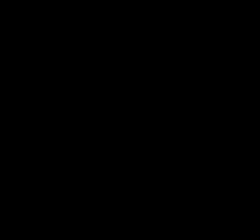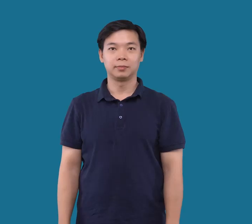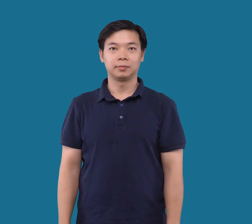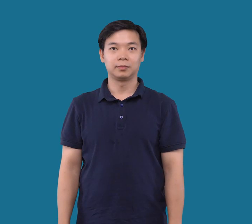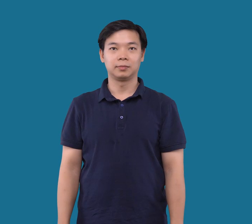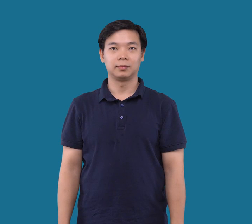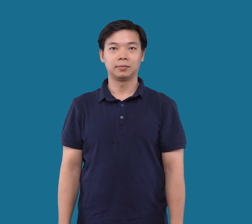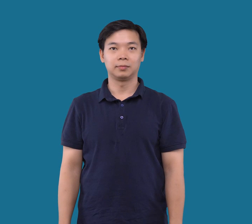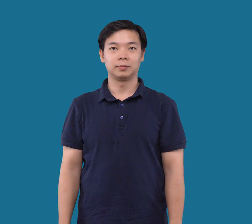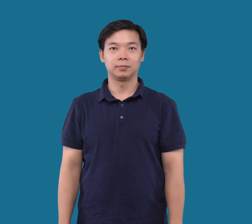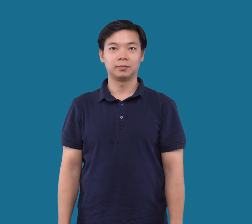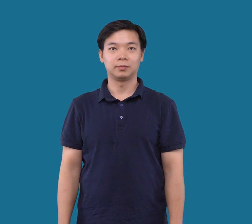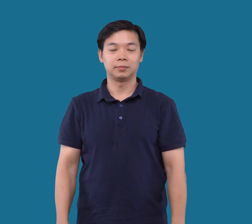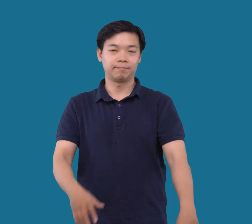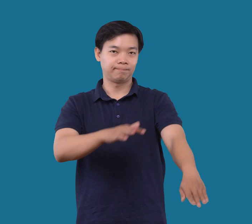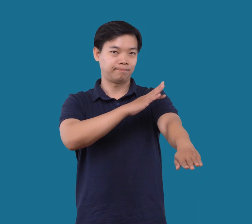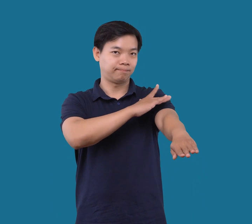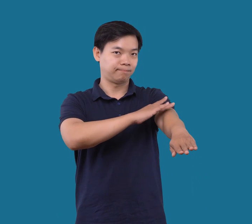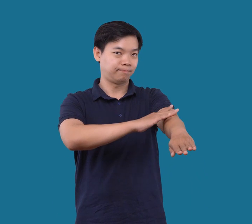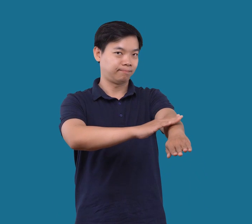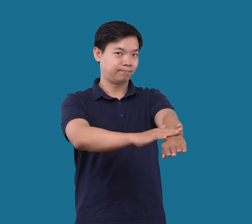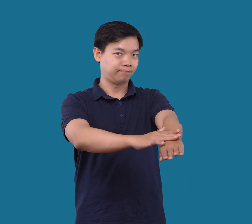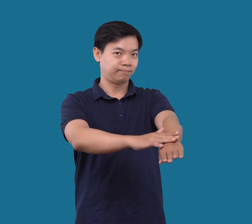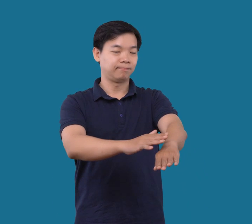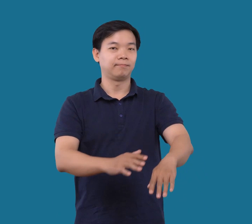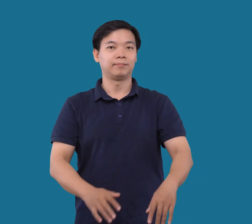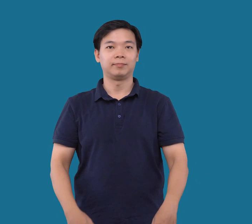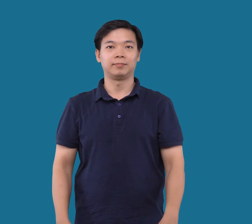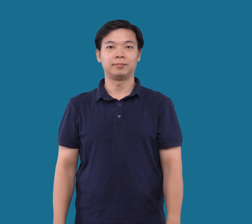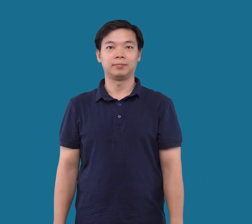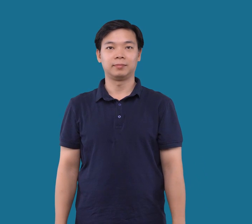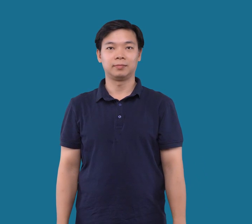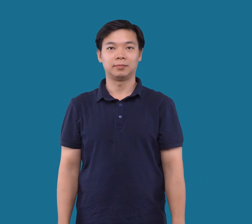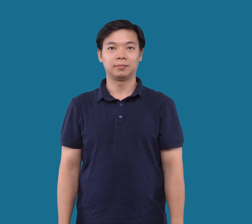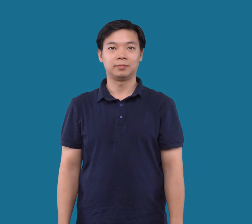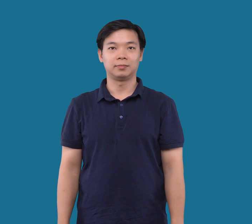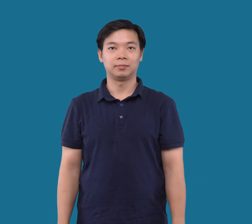đồng bằng